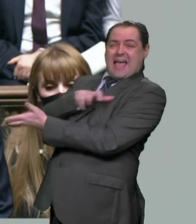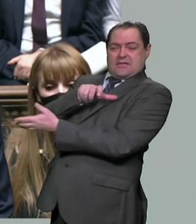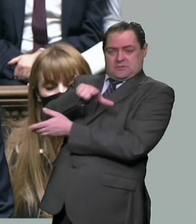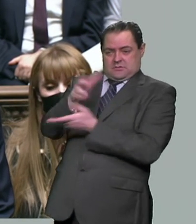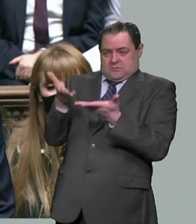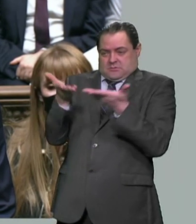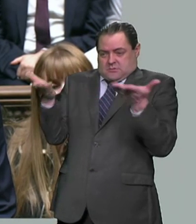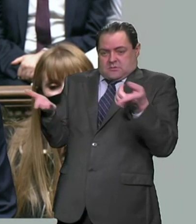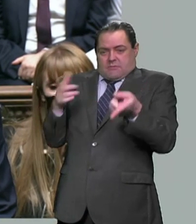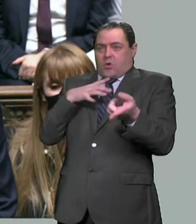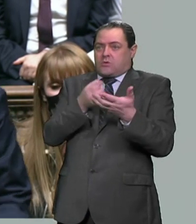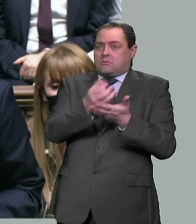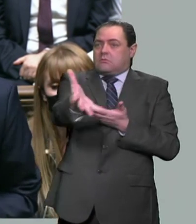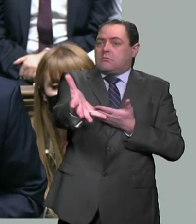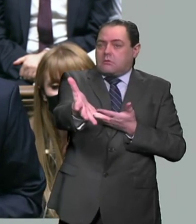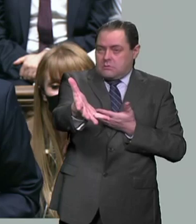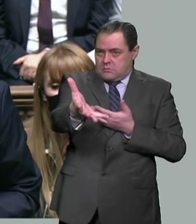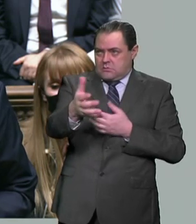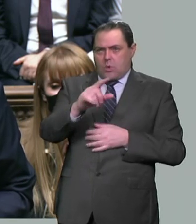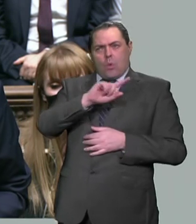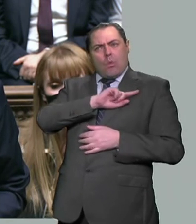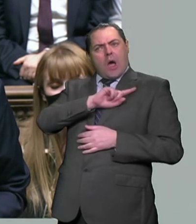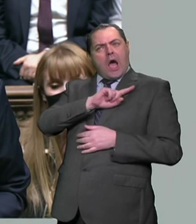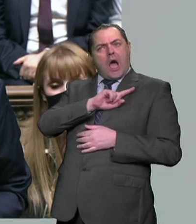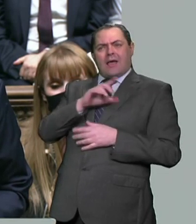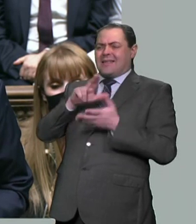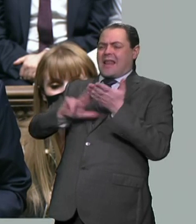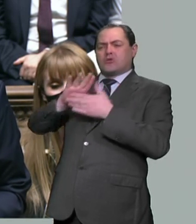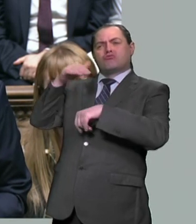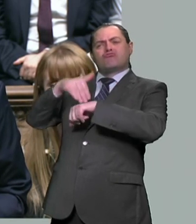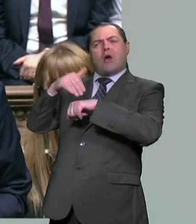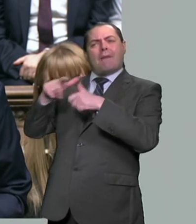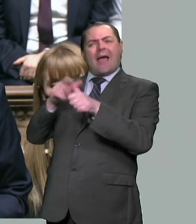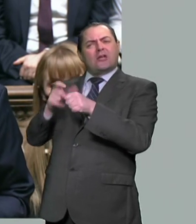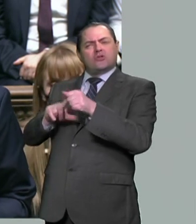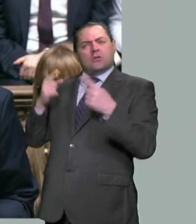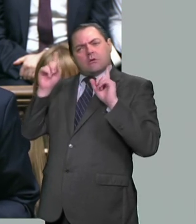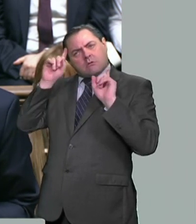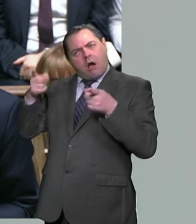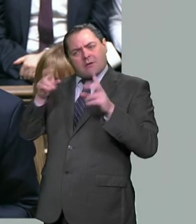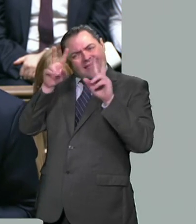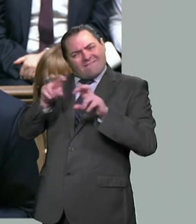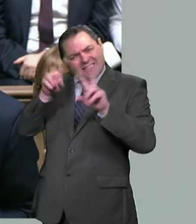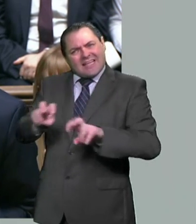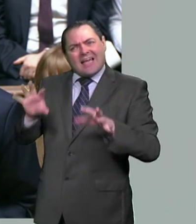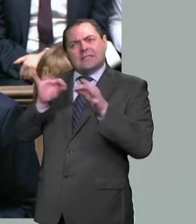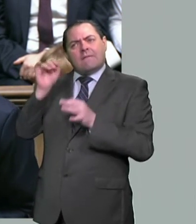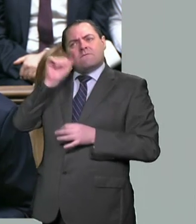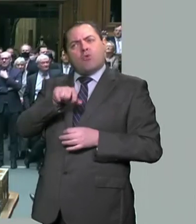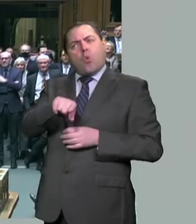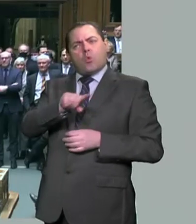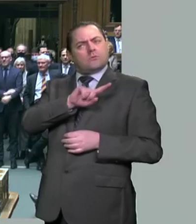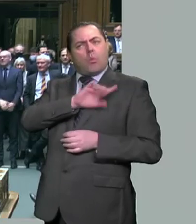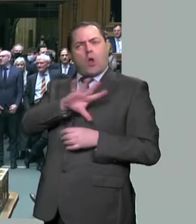Why did this Government block the National Crime Agency from investigating all the billions they lost to fraud?